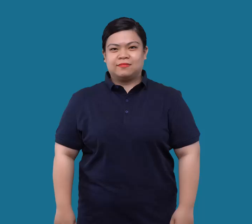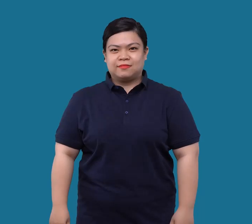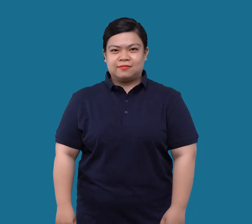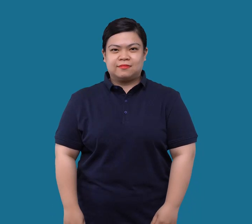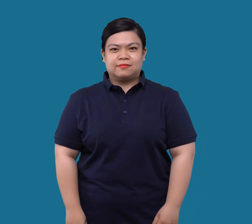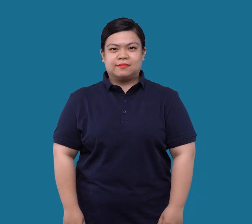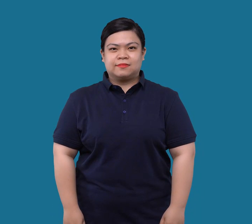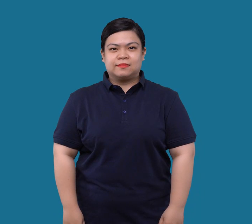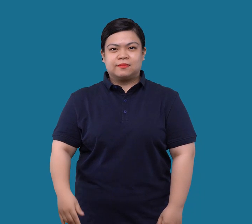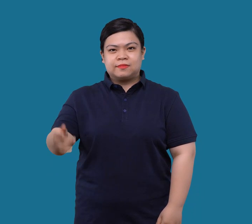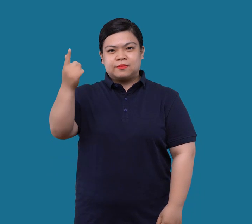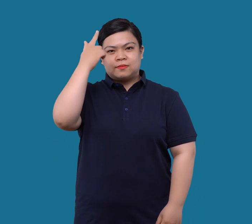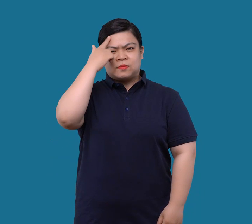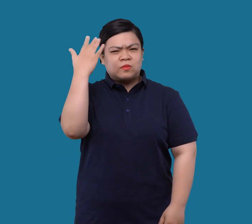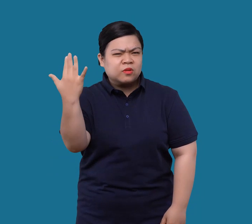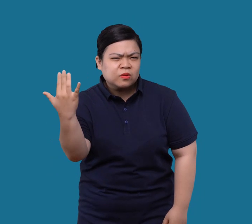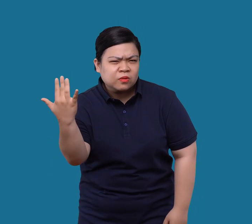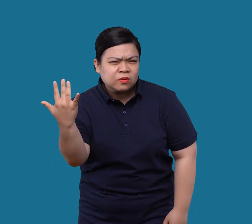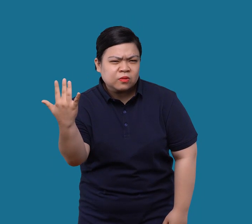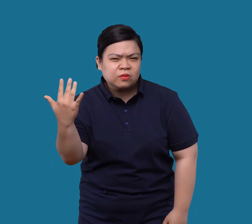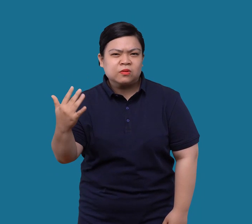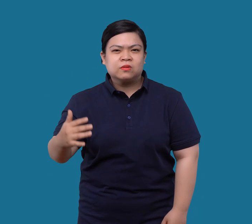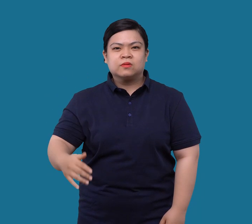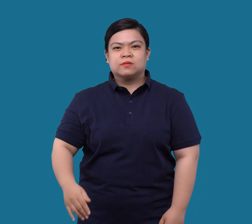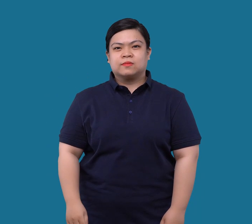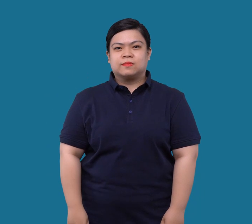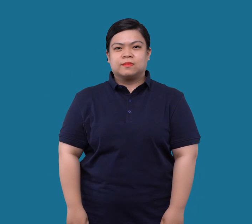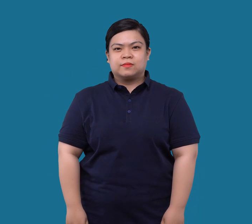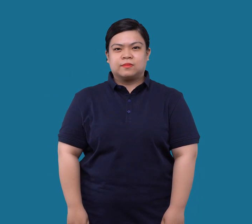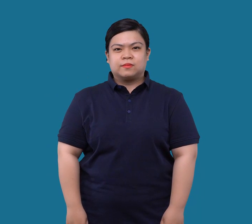bao giờ?